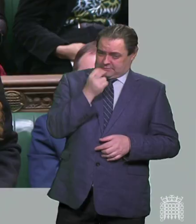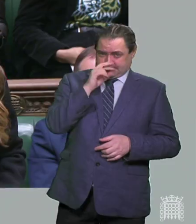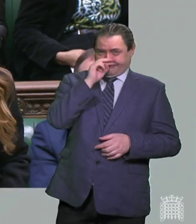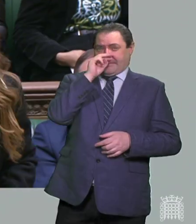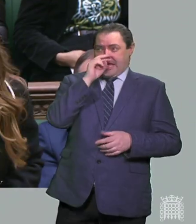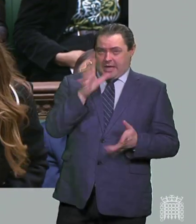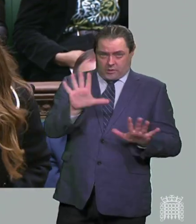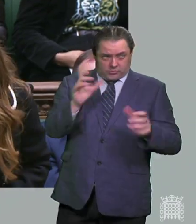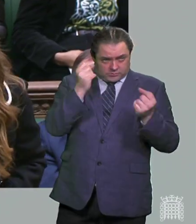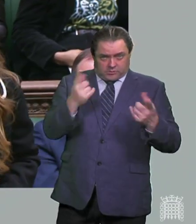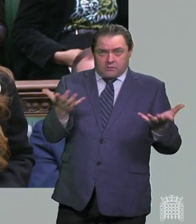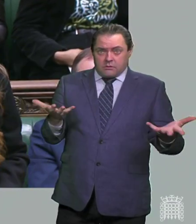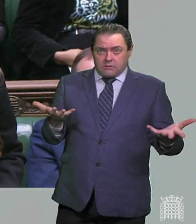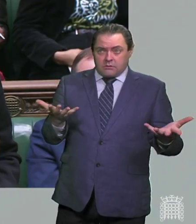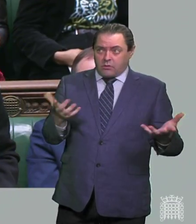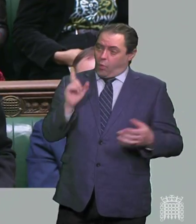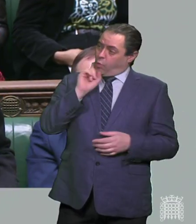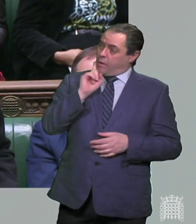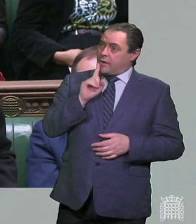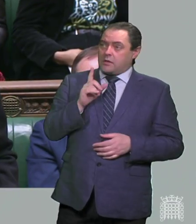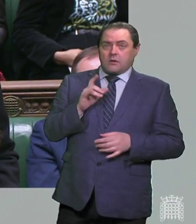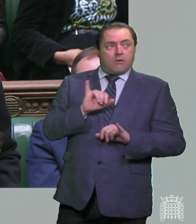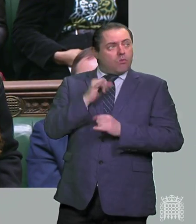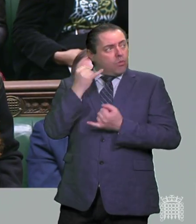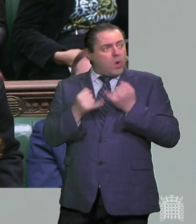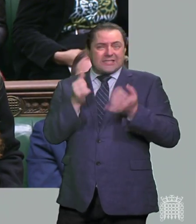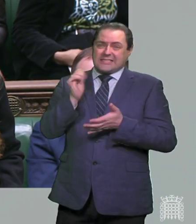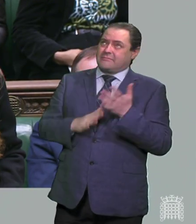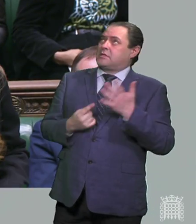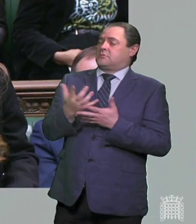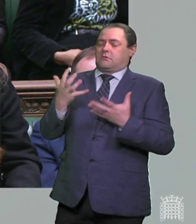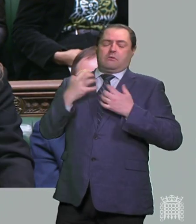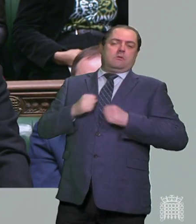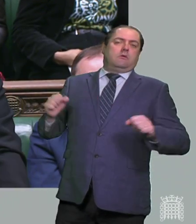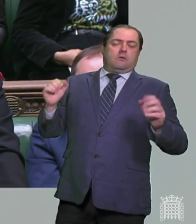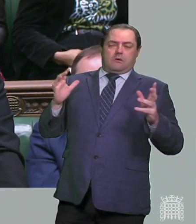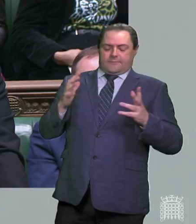Let that sink in. A woman goes through the worst experience of her life.